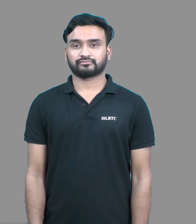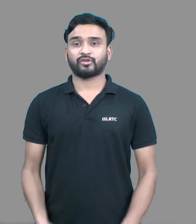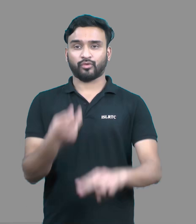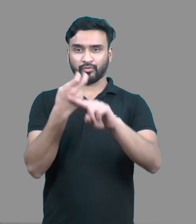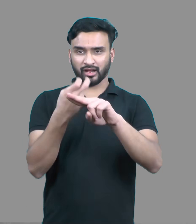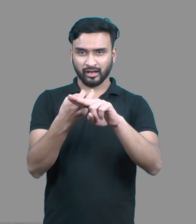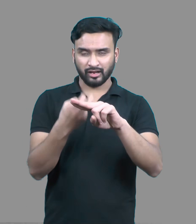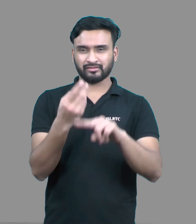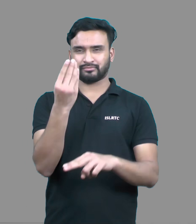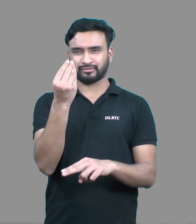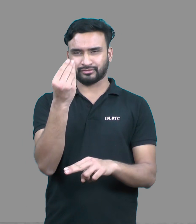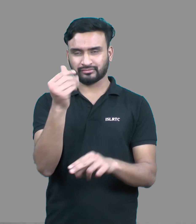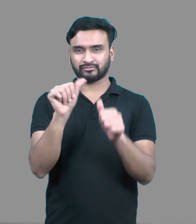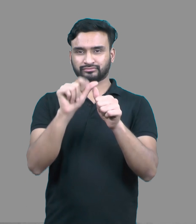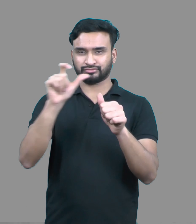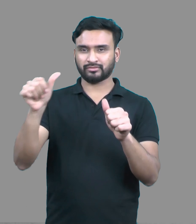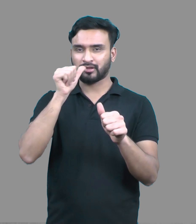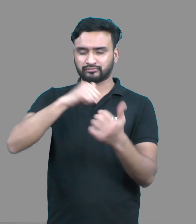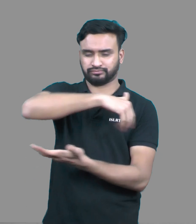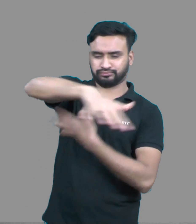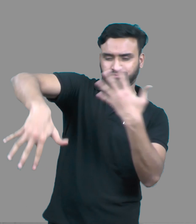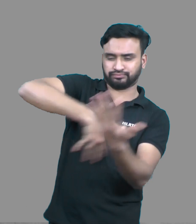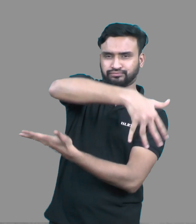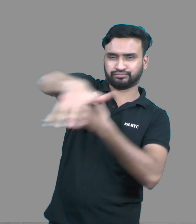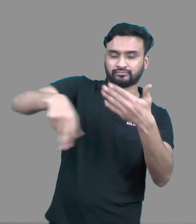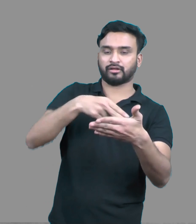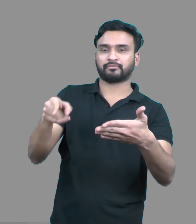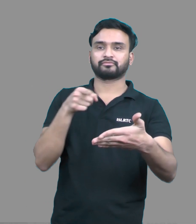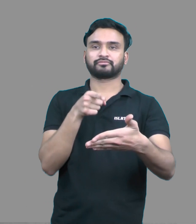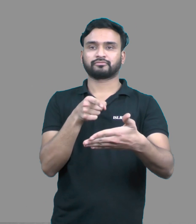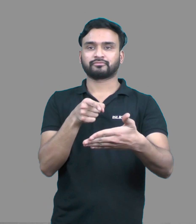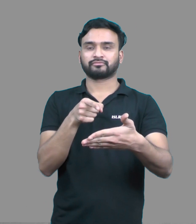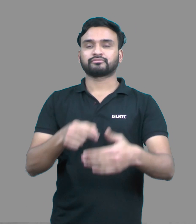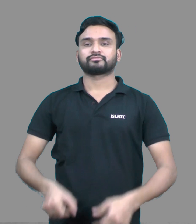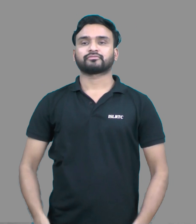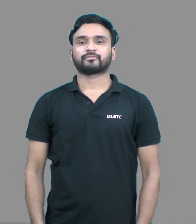Concrete